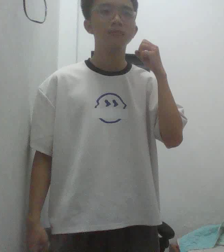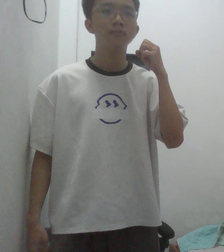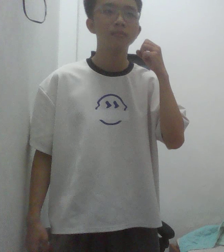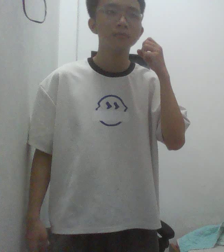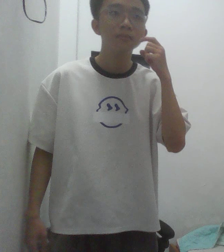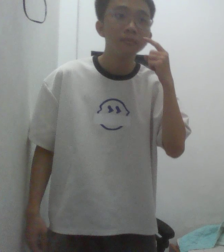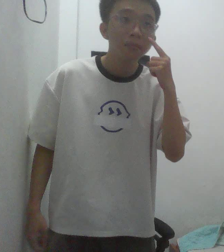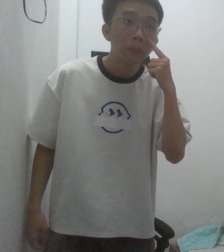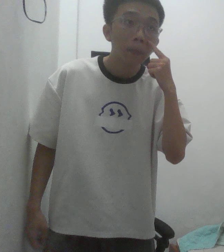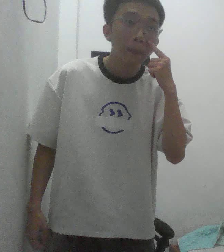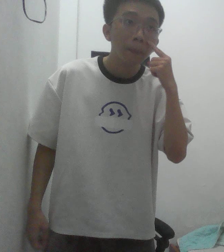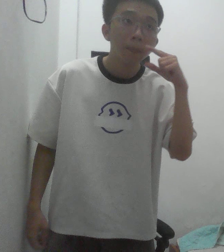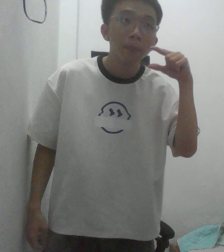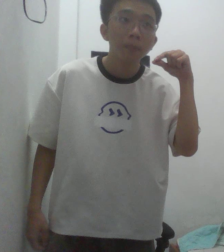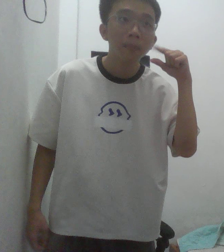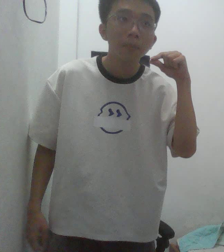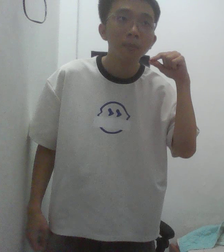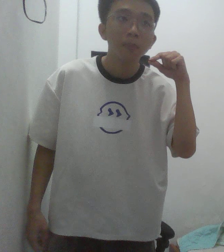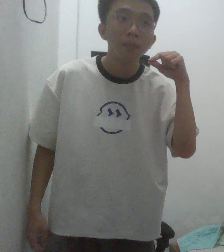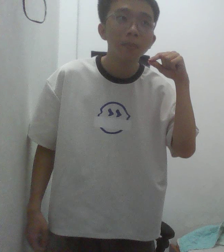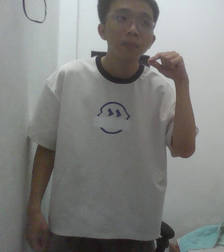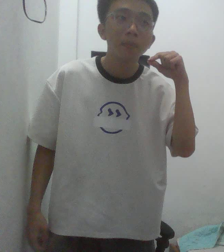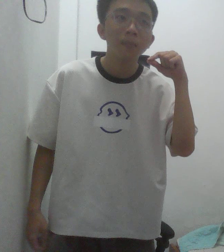lam quen